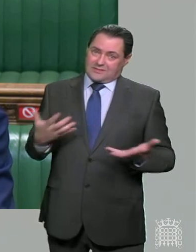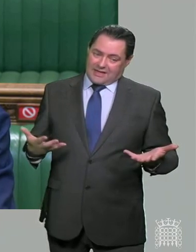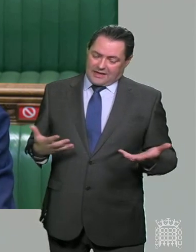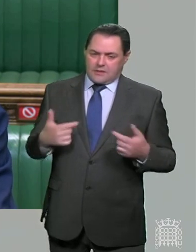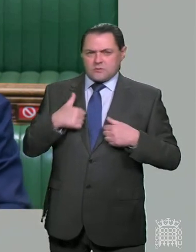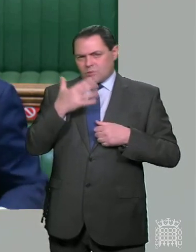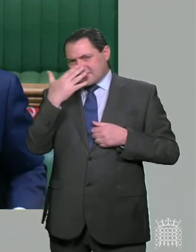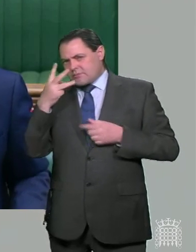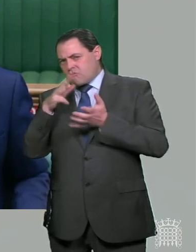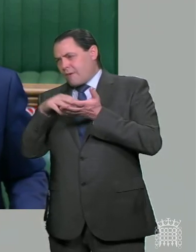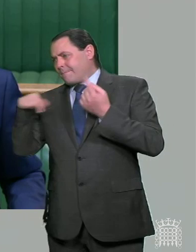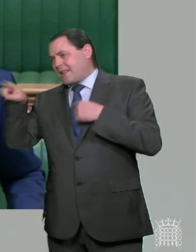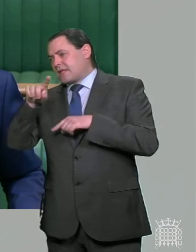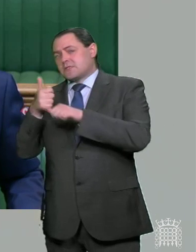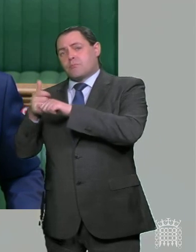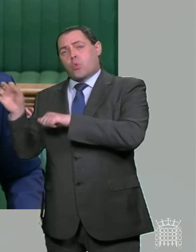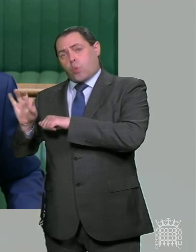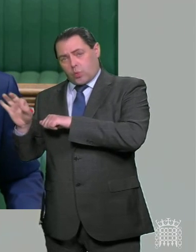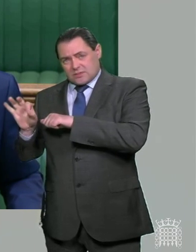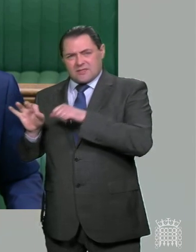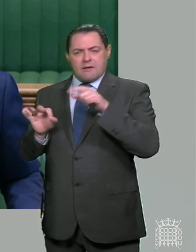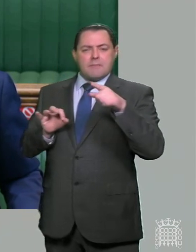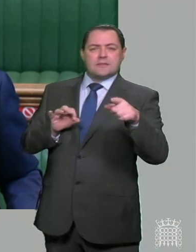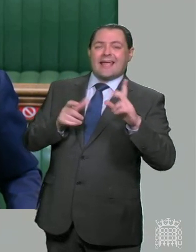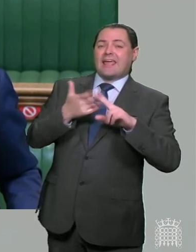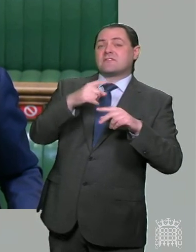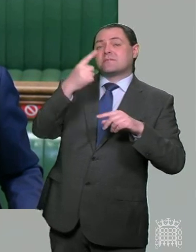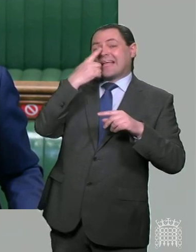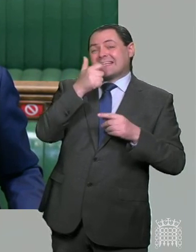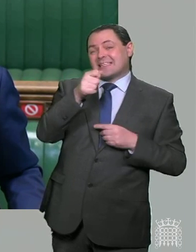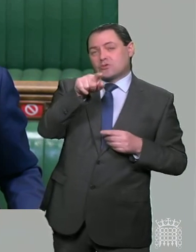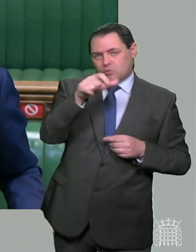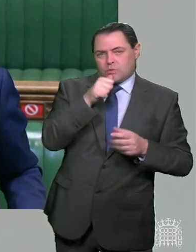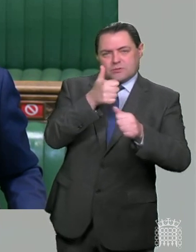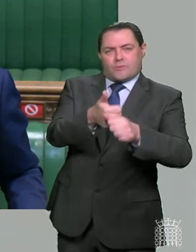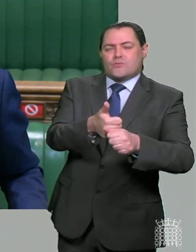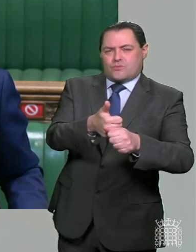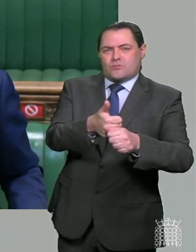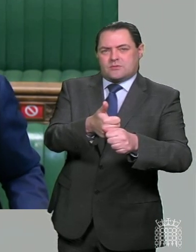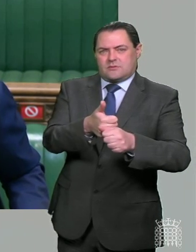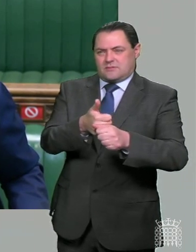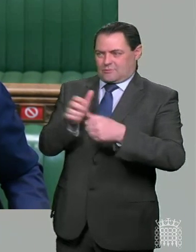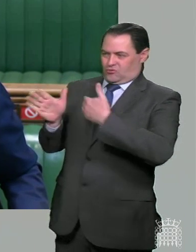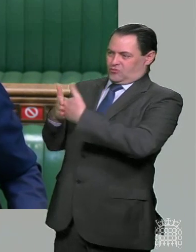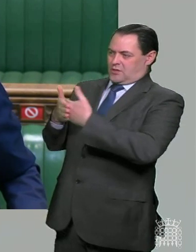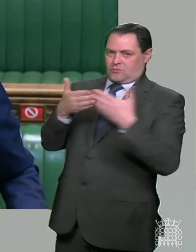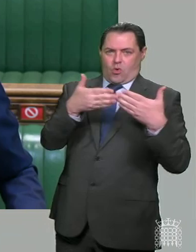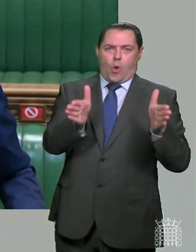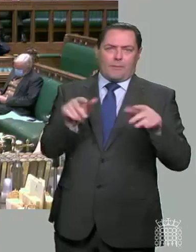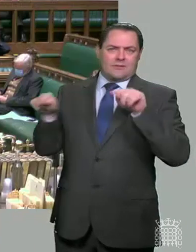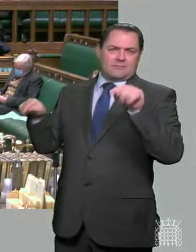There we have it: an open door for those with the Prime Minister’s number; a closed door to the 3 million.